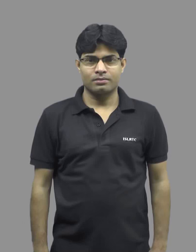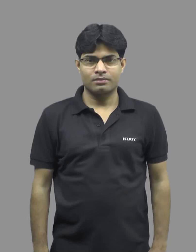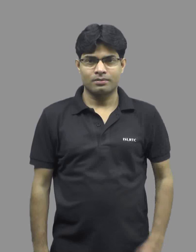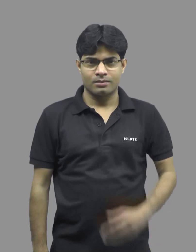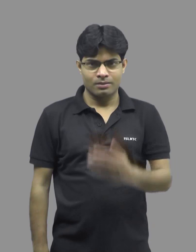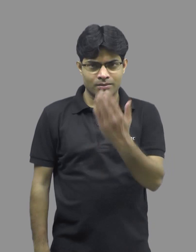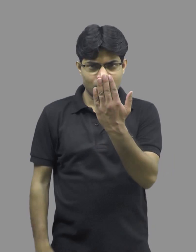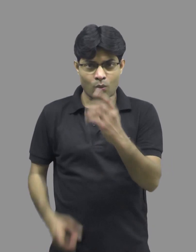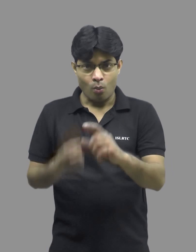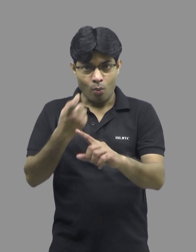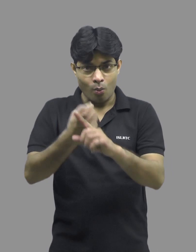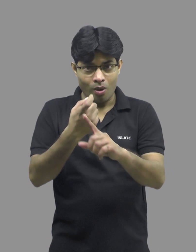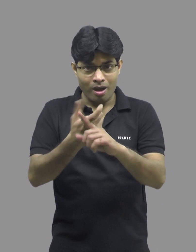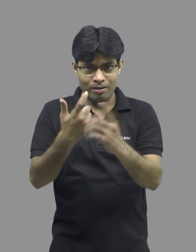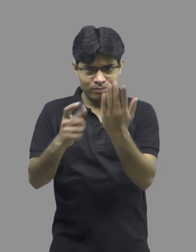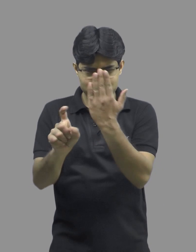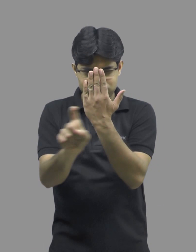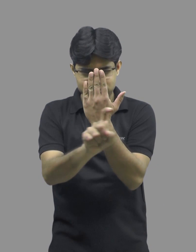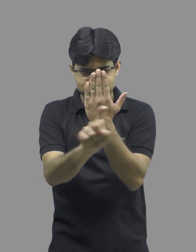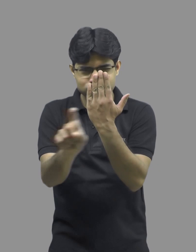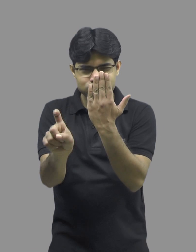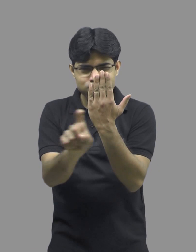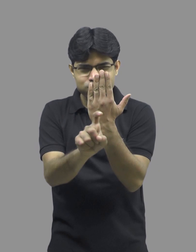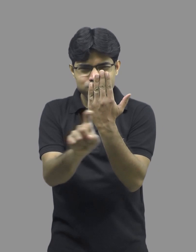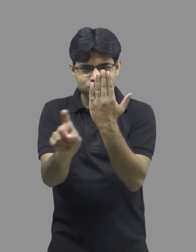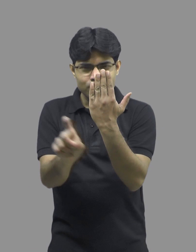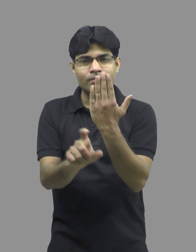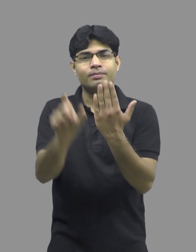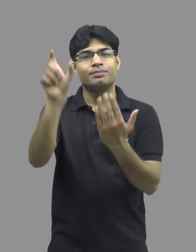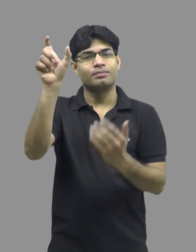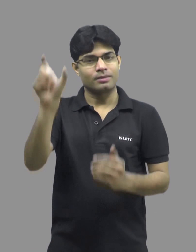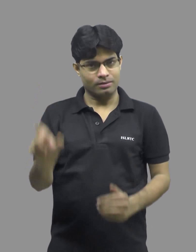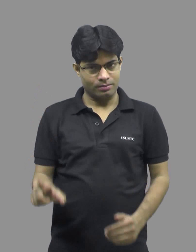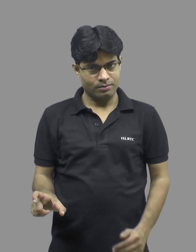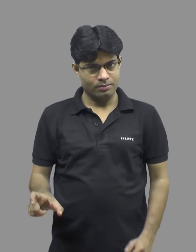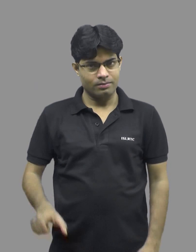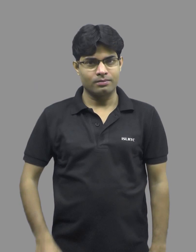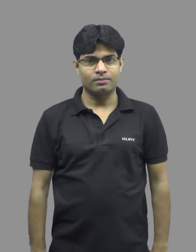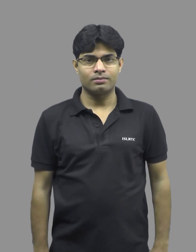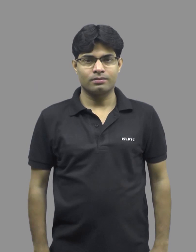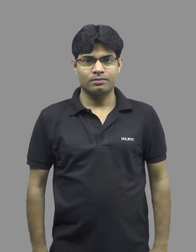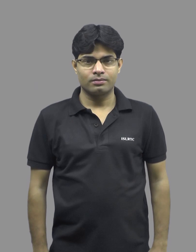Welder